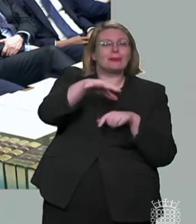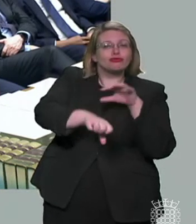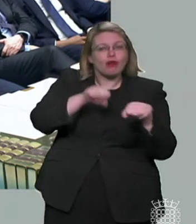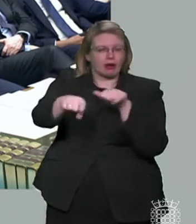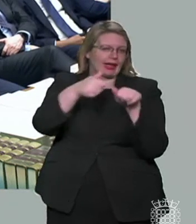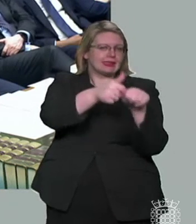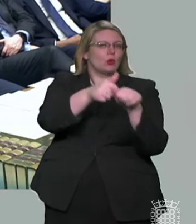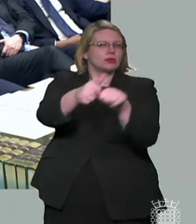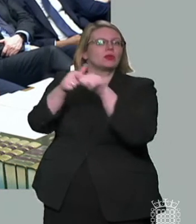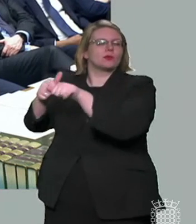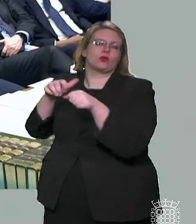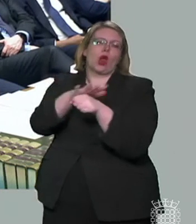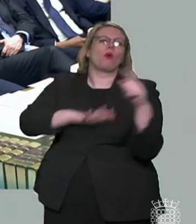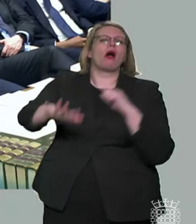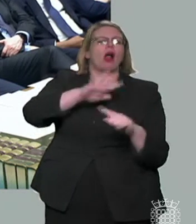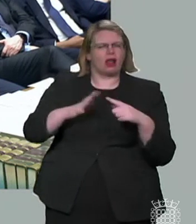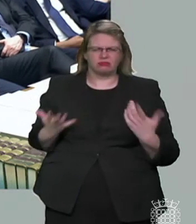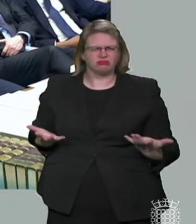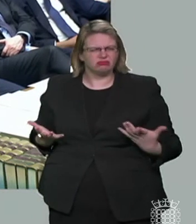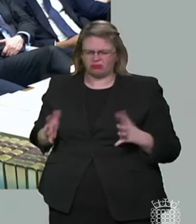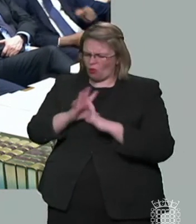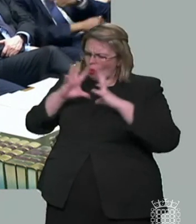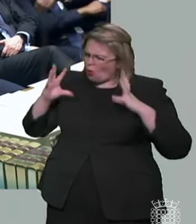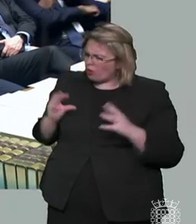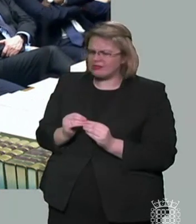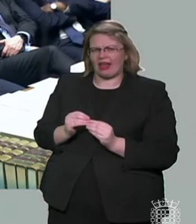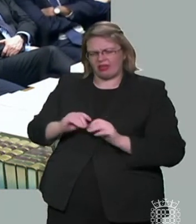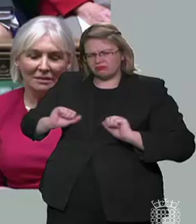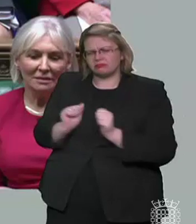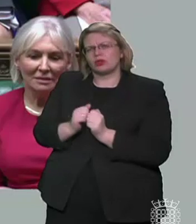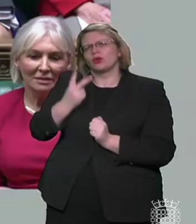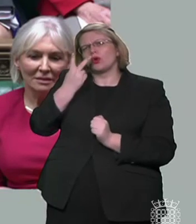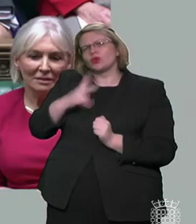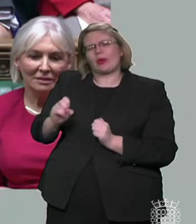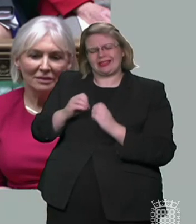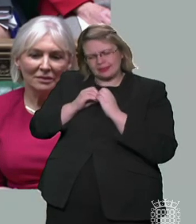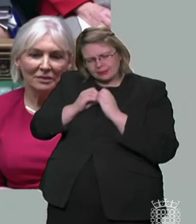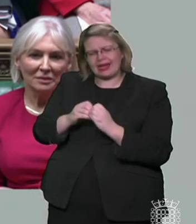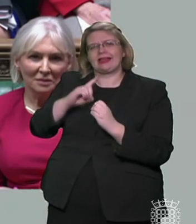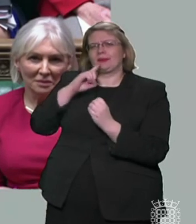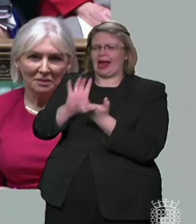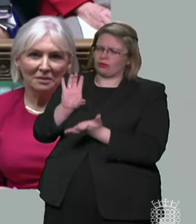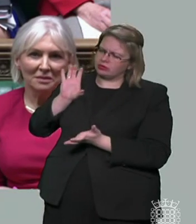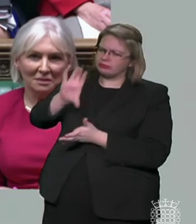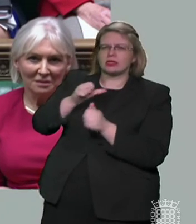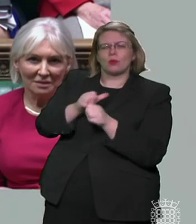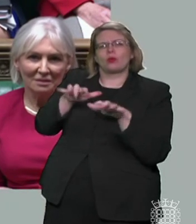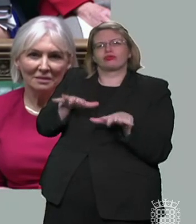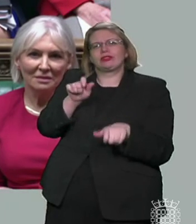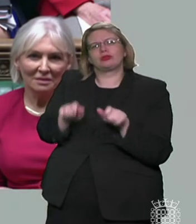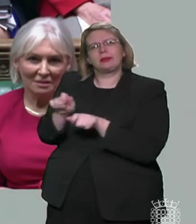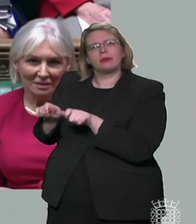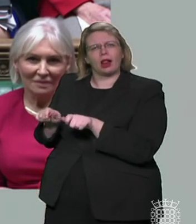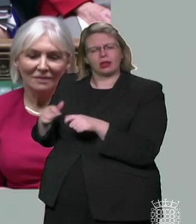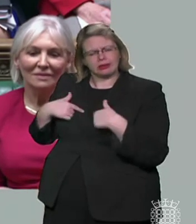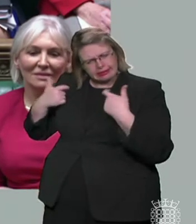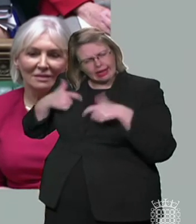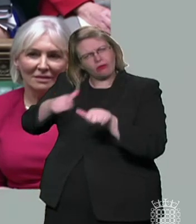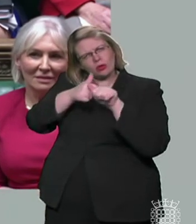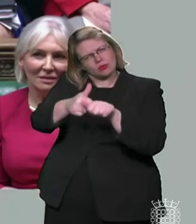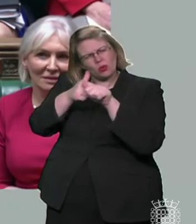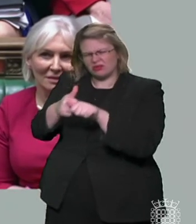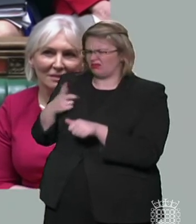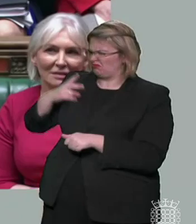Altogether, there is a £20 billion package of financial help that we are giving the British people, and we will continue to do more.